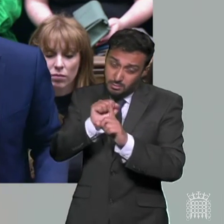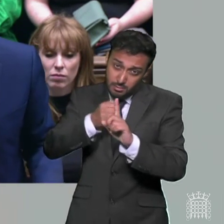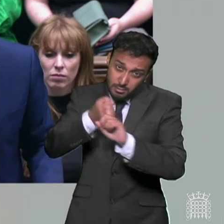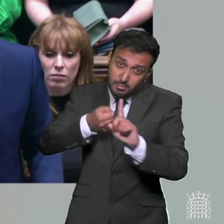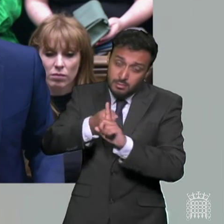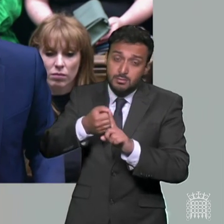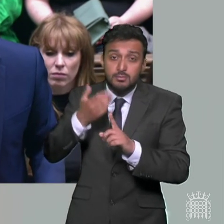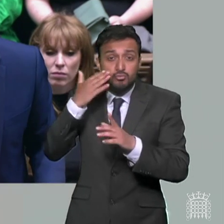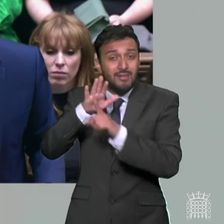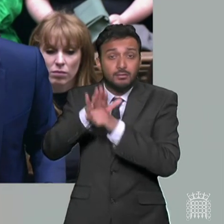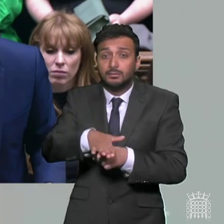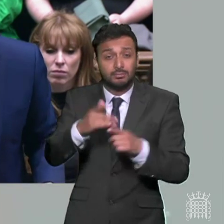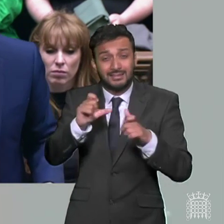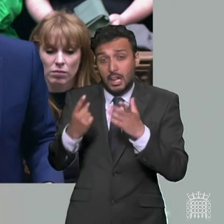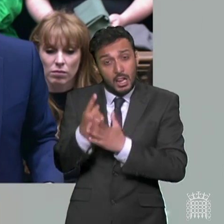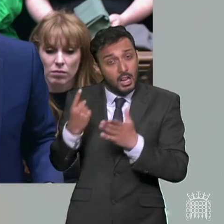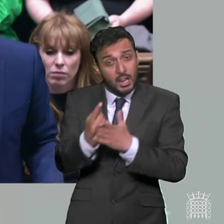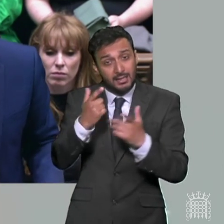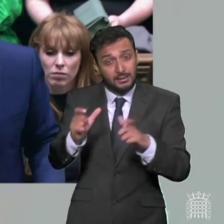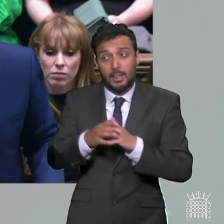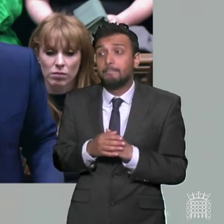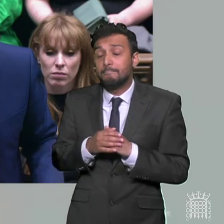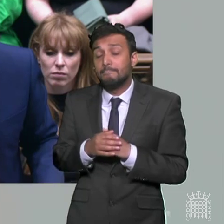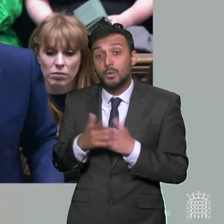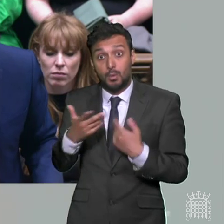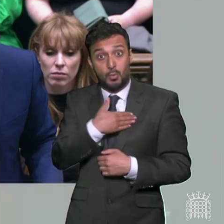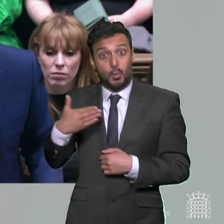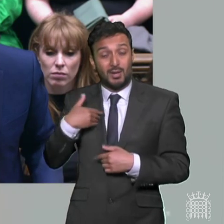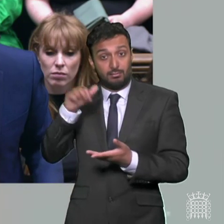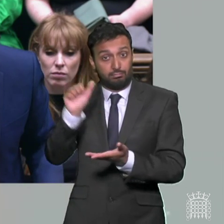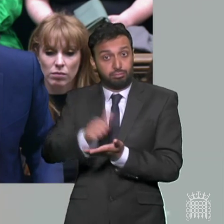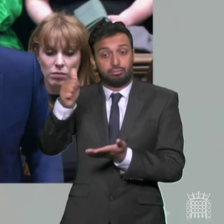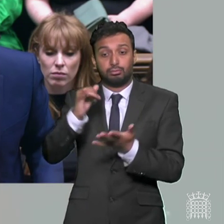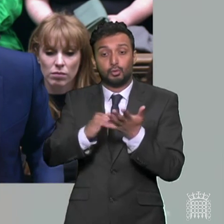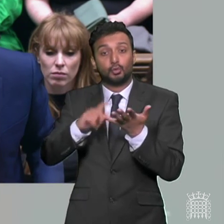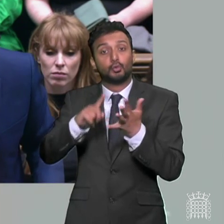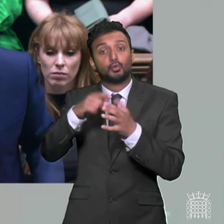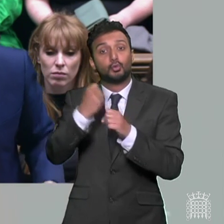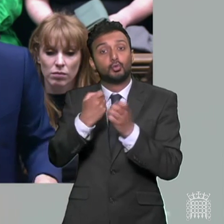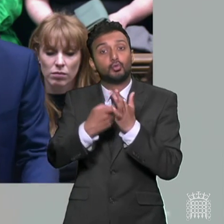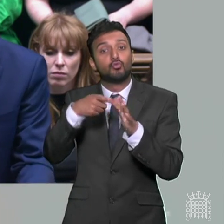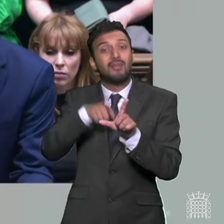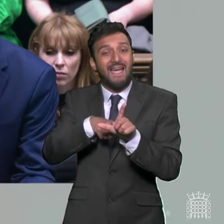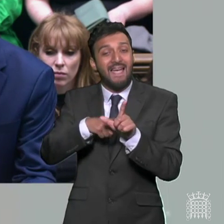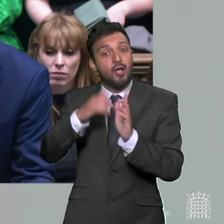The Sue Gray report was published this morning and I look forward to discussing that during this afternoon’s statement with the Prime Minister.